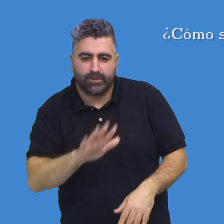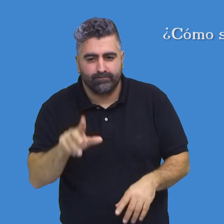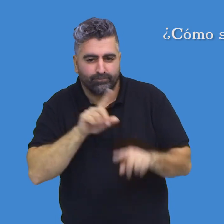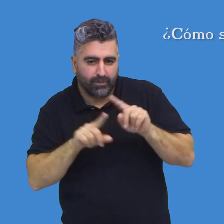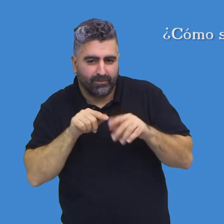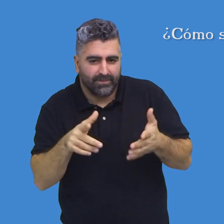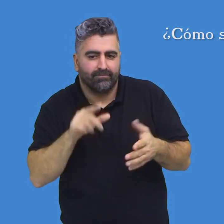problema